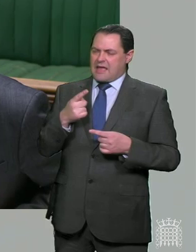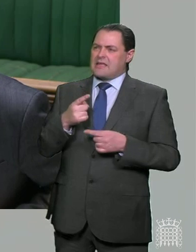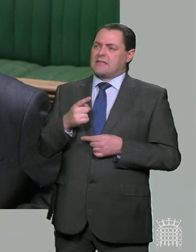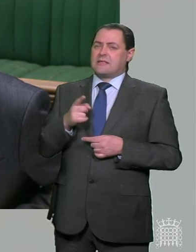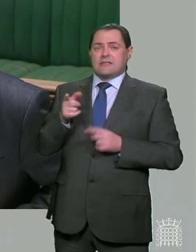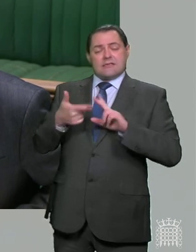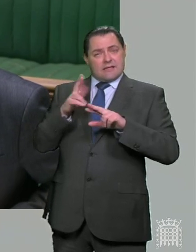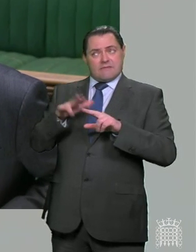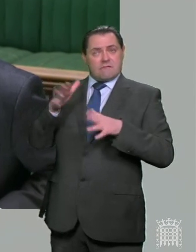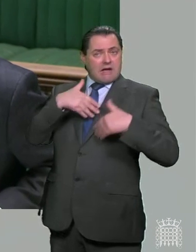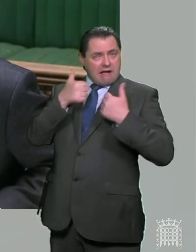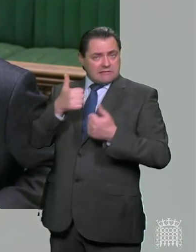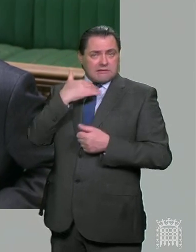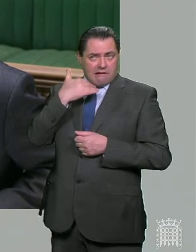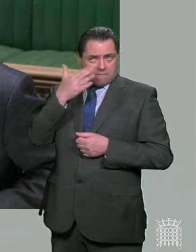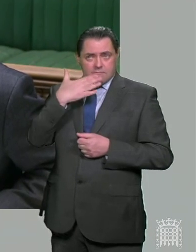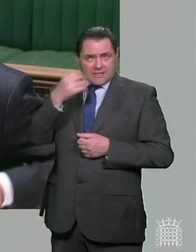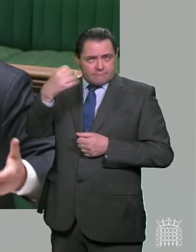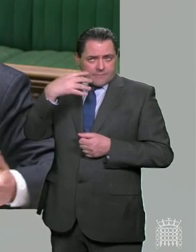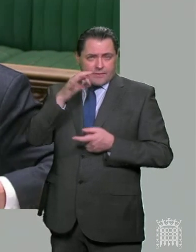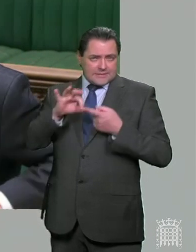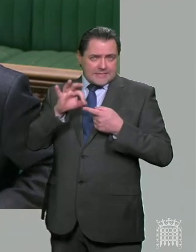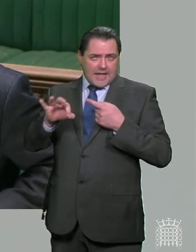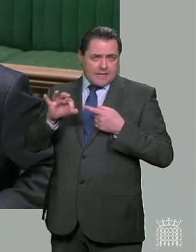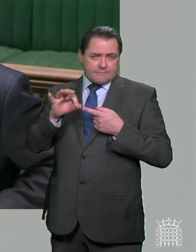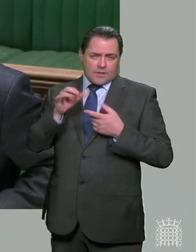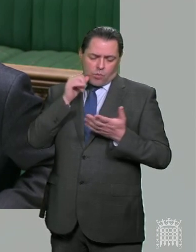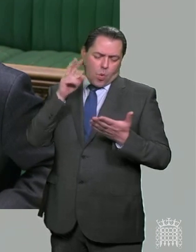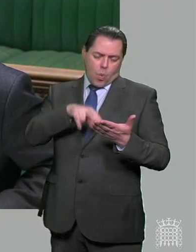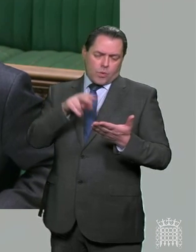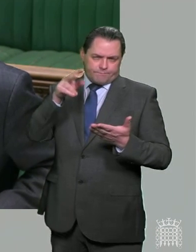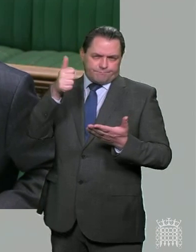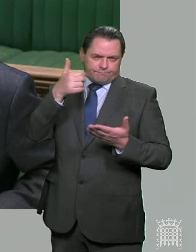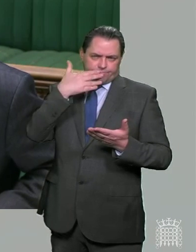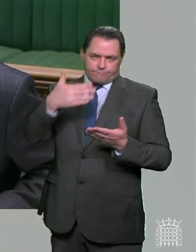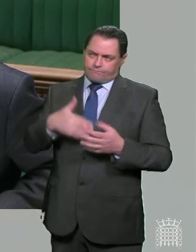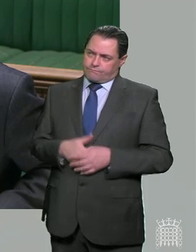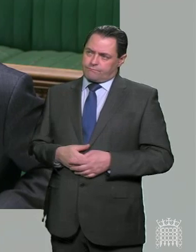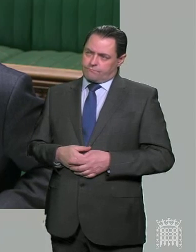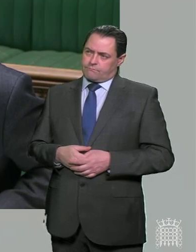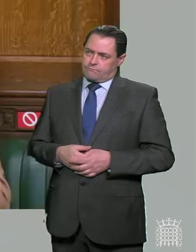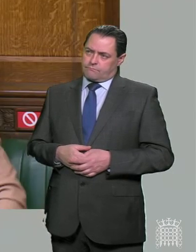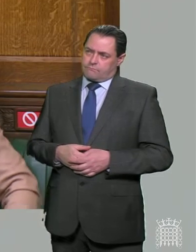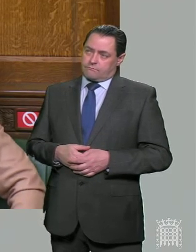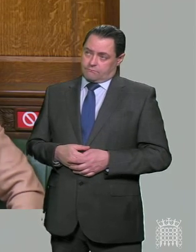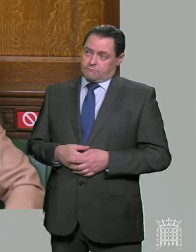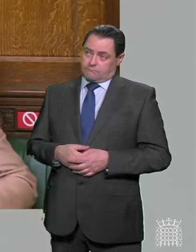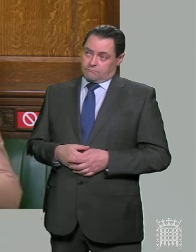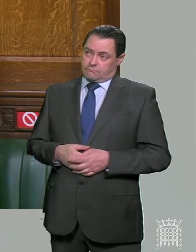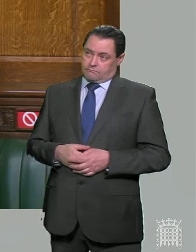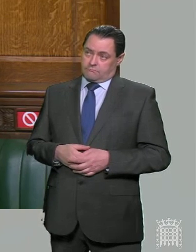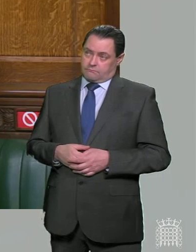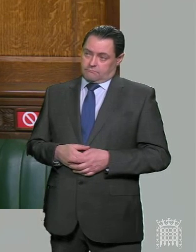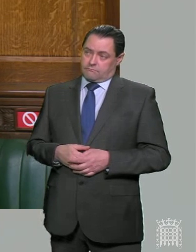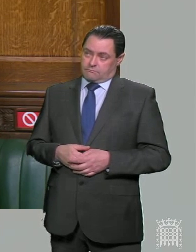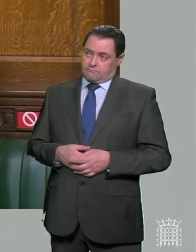If the honourable Lady would be kind enough to send me details about the case that she raises, I will be happy to take it up.